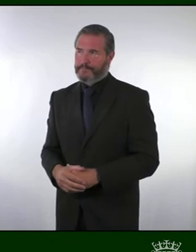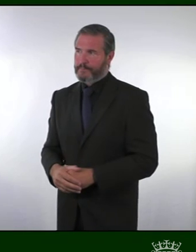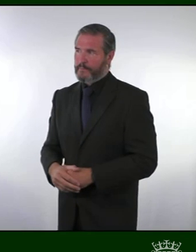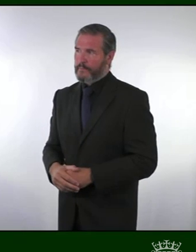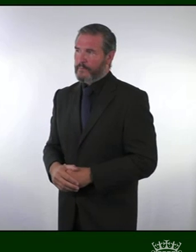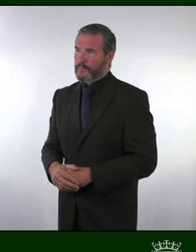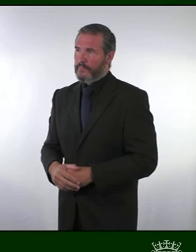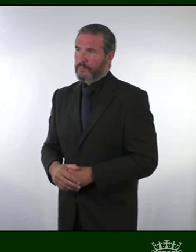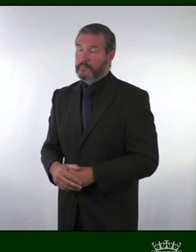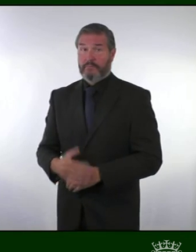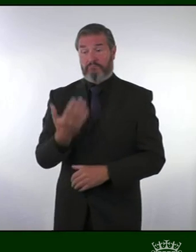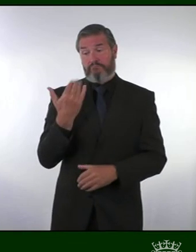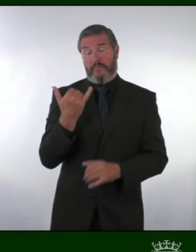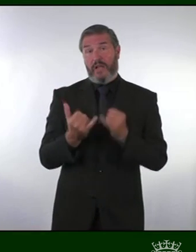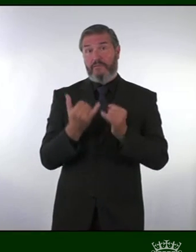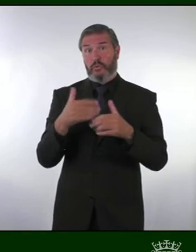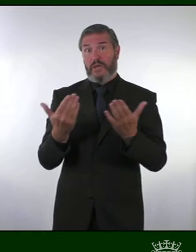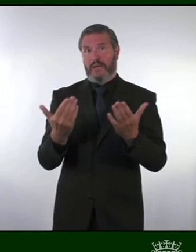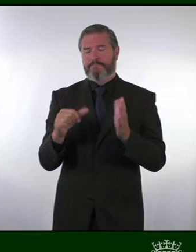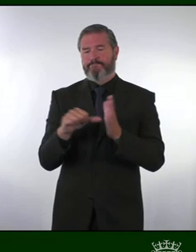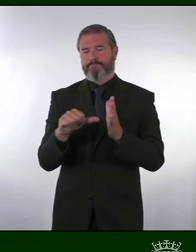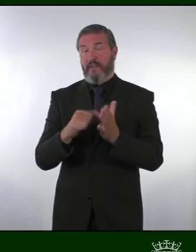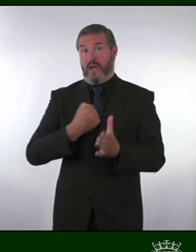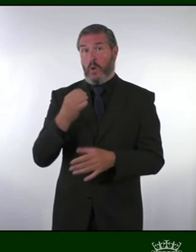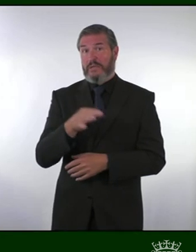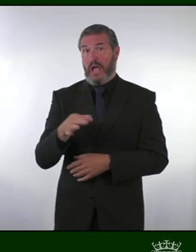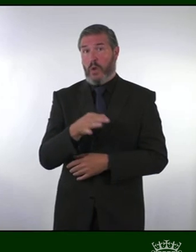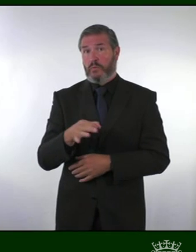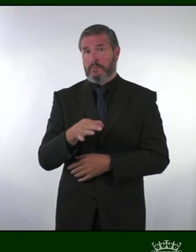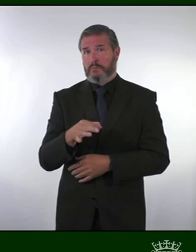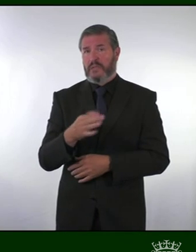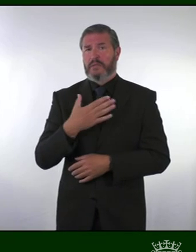The last few days have been very difficult for our town.